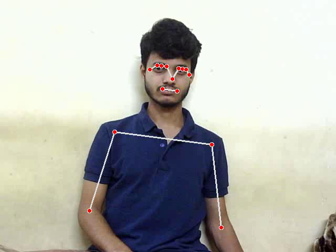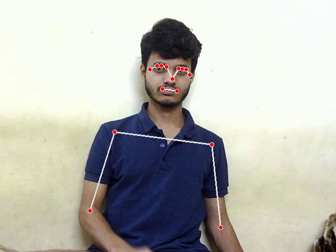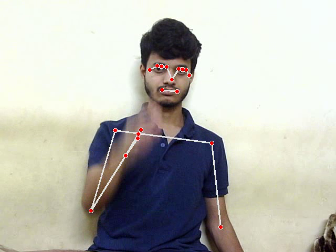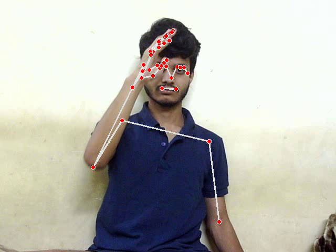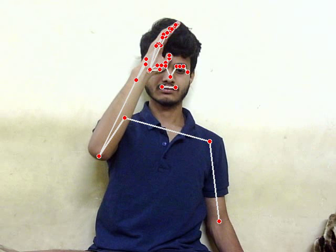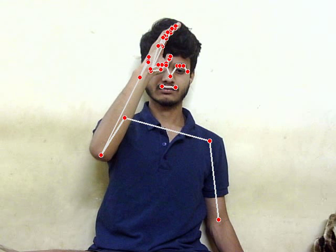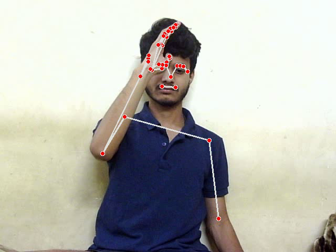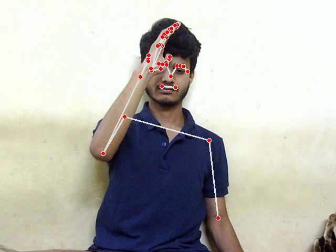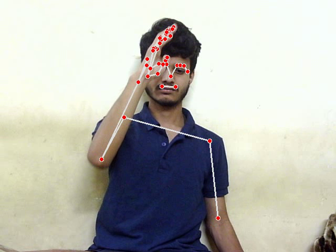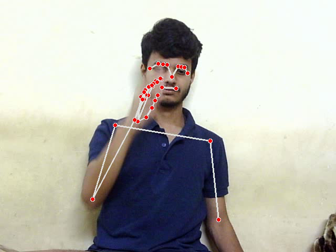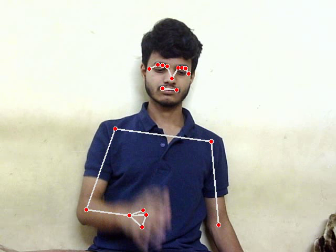father